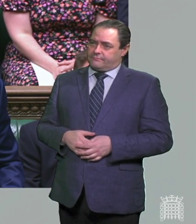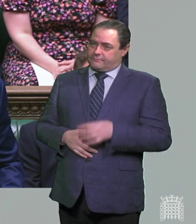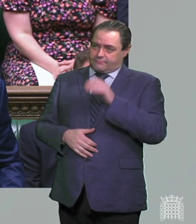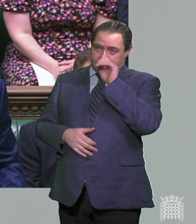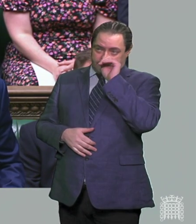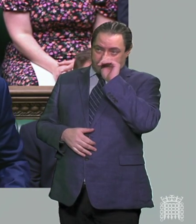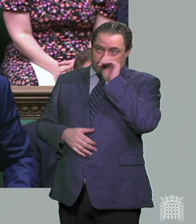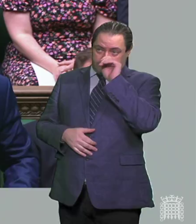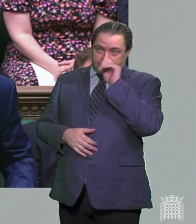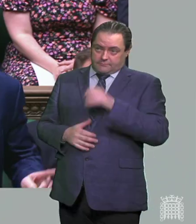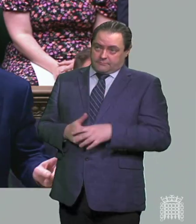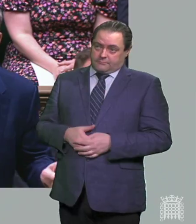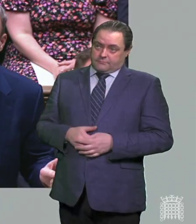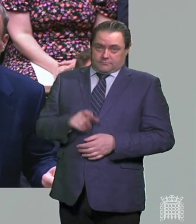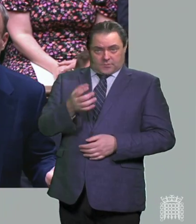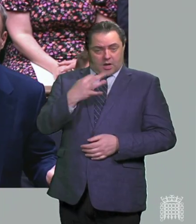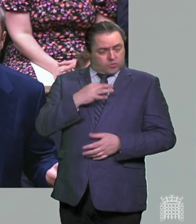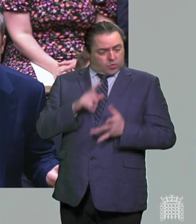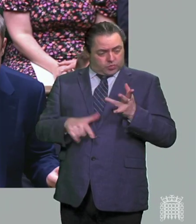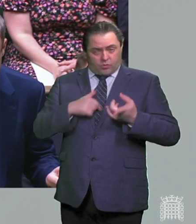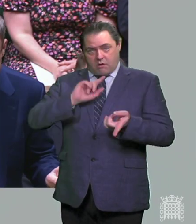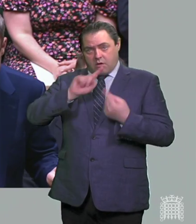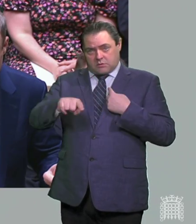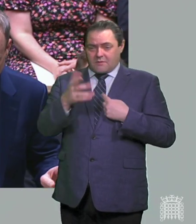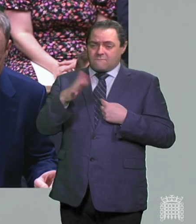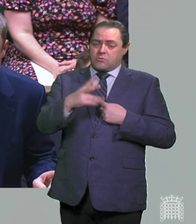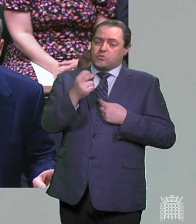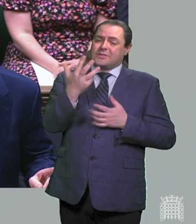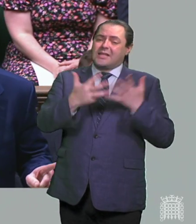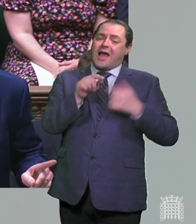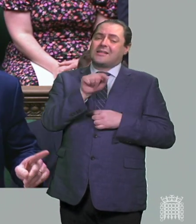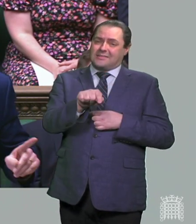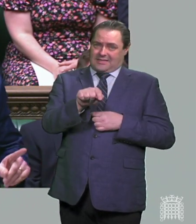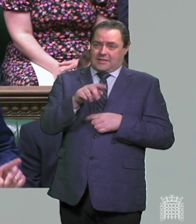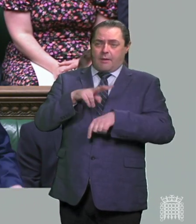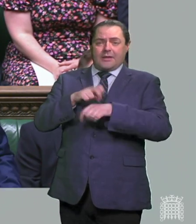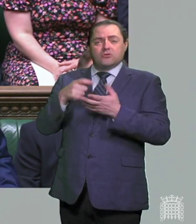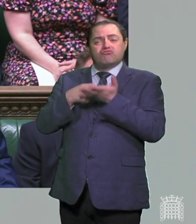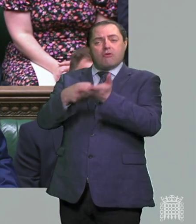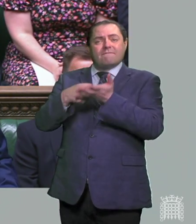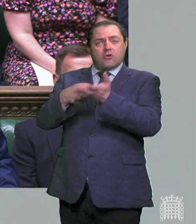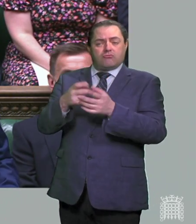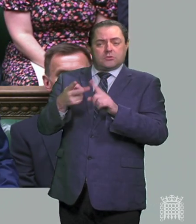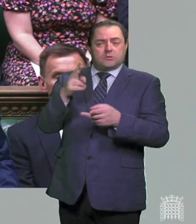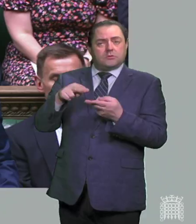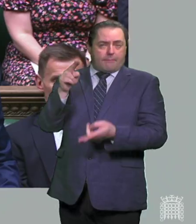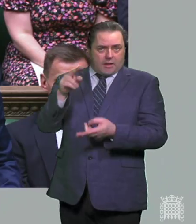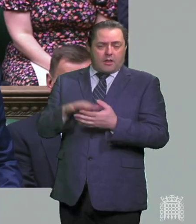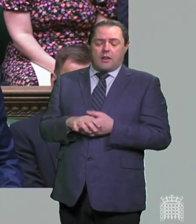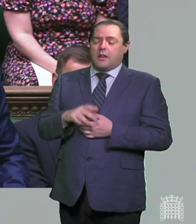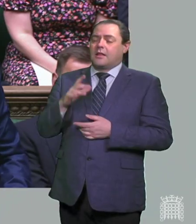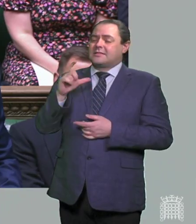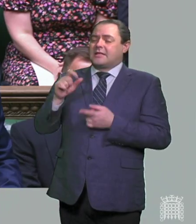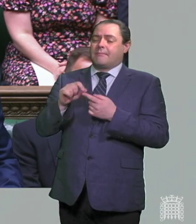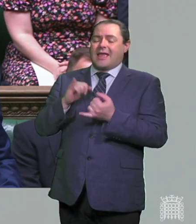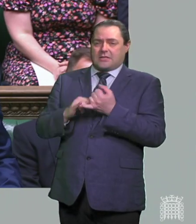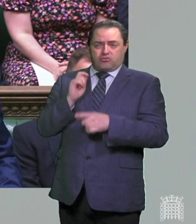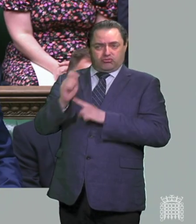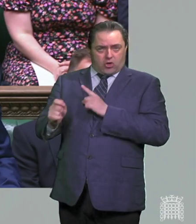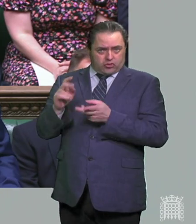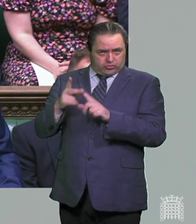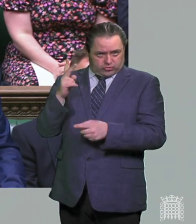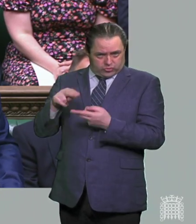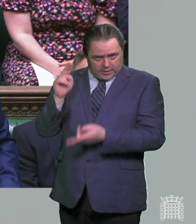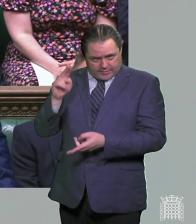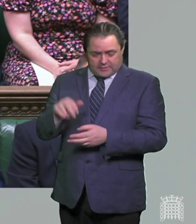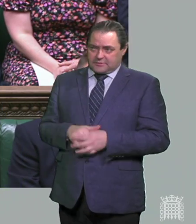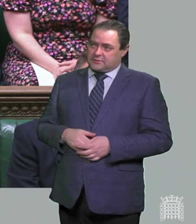The right honourable Lady asks what we are doing about it. Since 2019, police referrals of cases have doubled and Crime Prosecution Service charges have doubled.